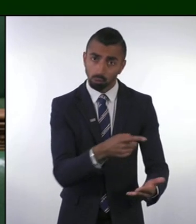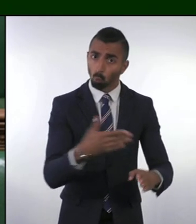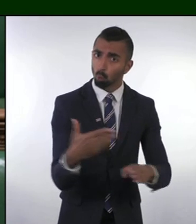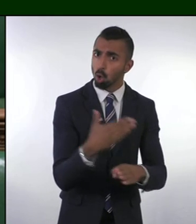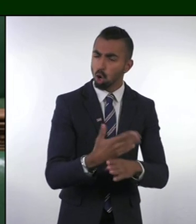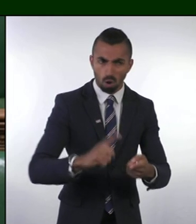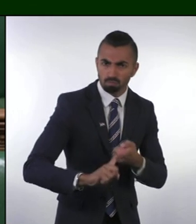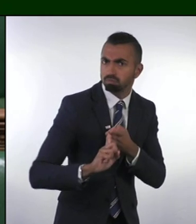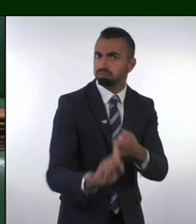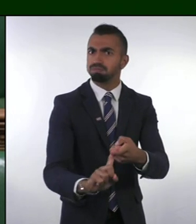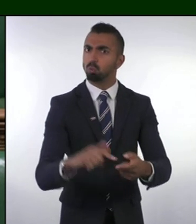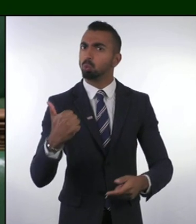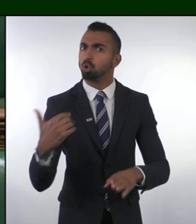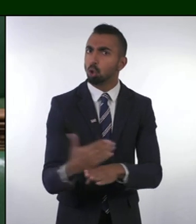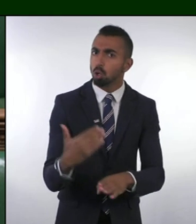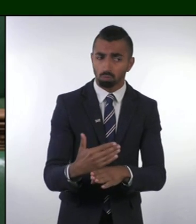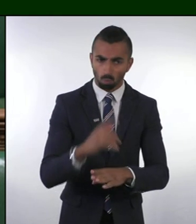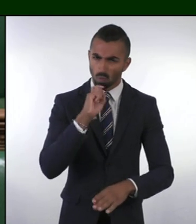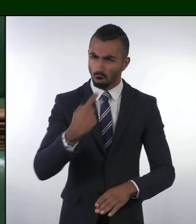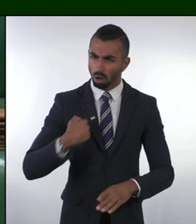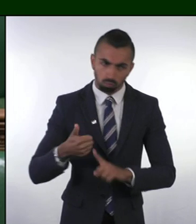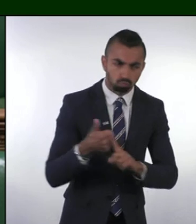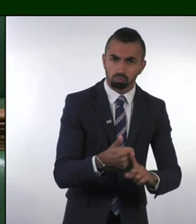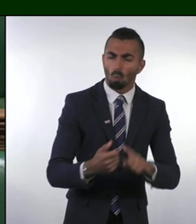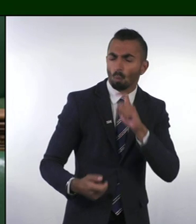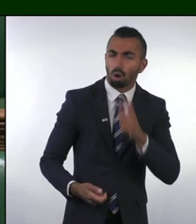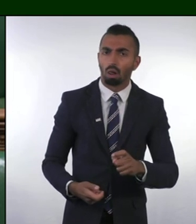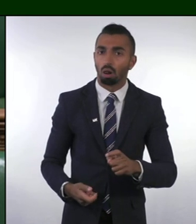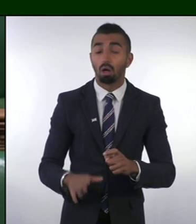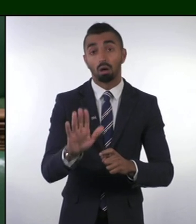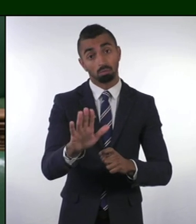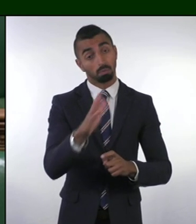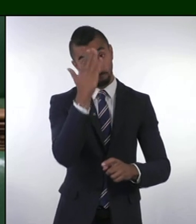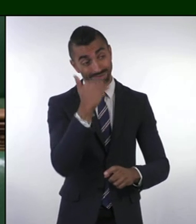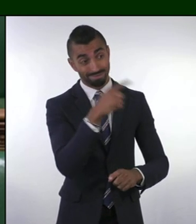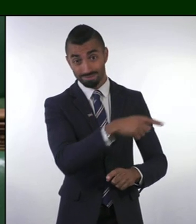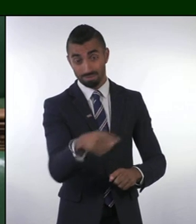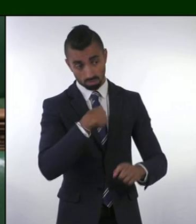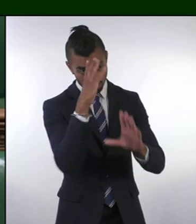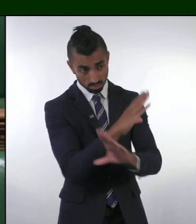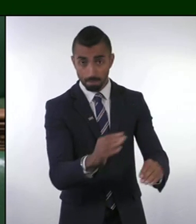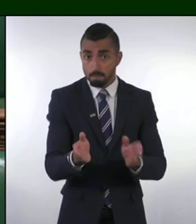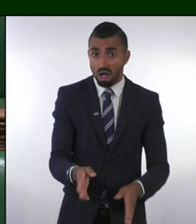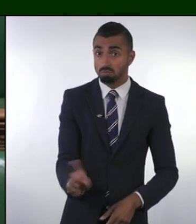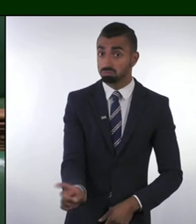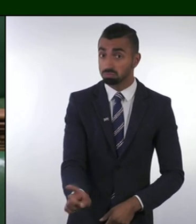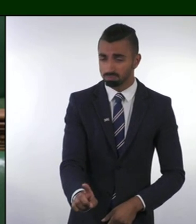People need to know that although hardship lies ahead, no one will be left without hope.